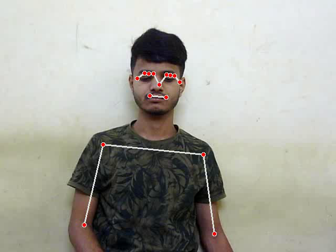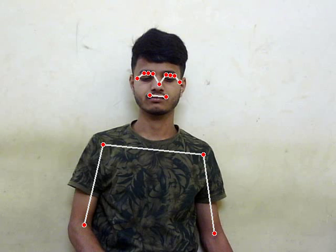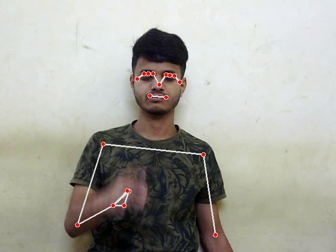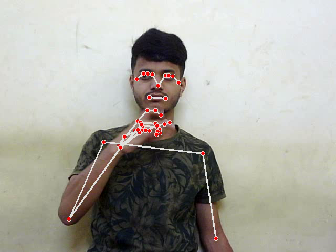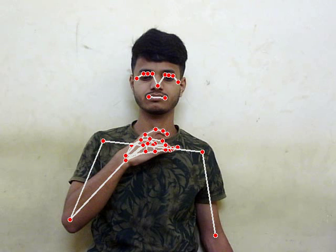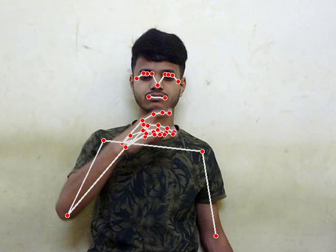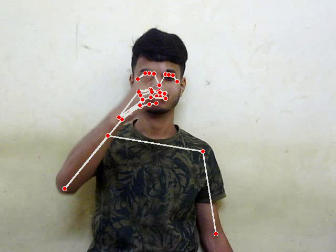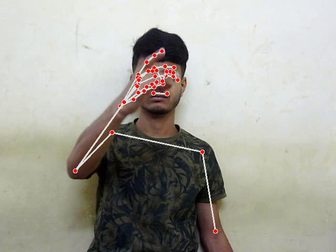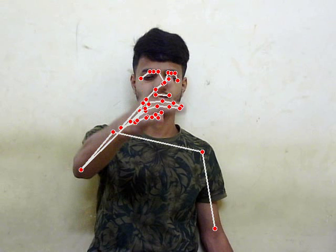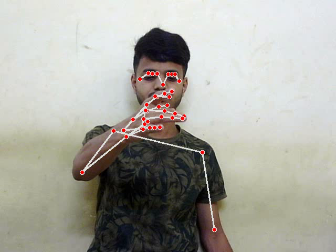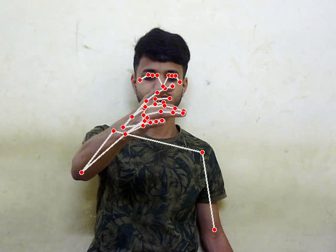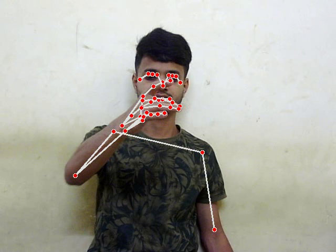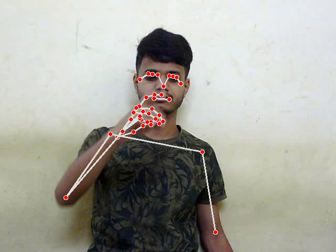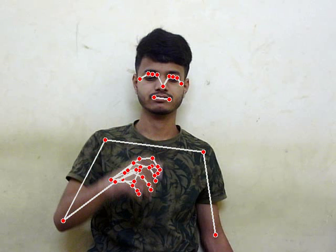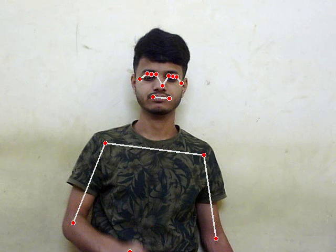like